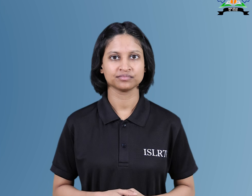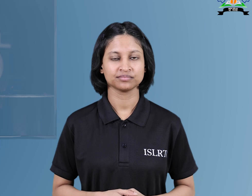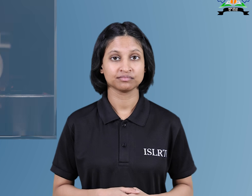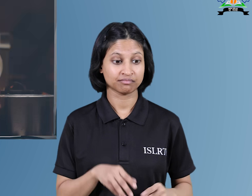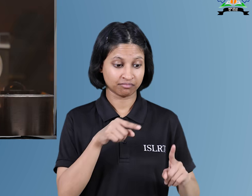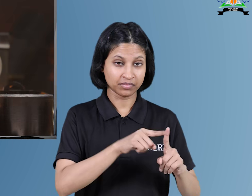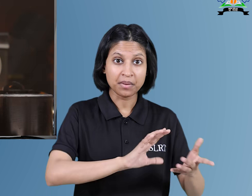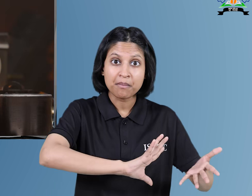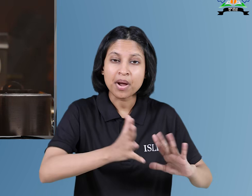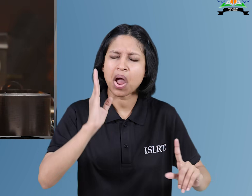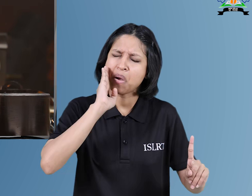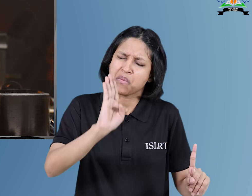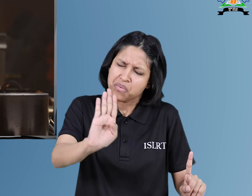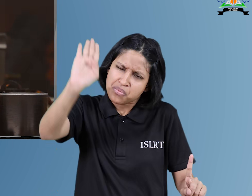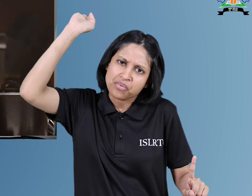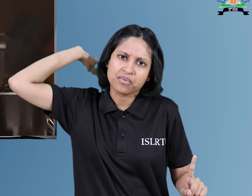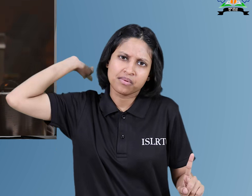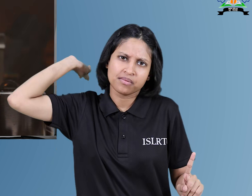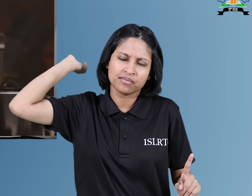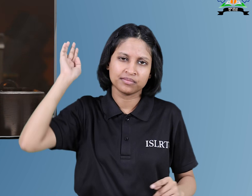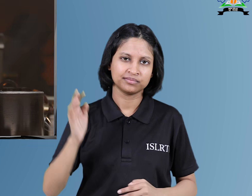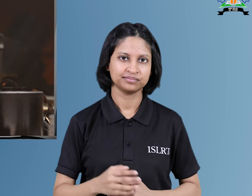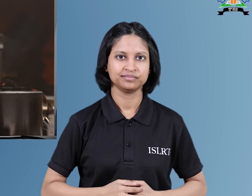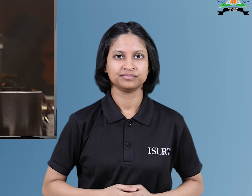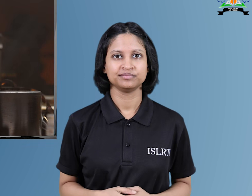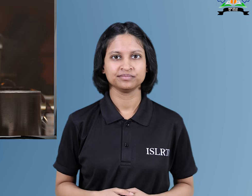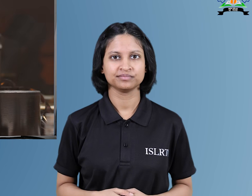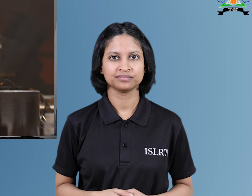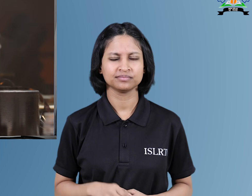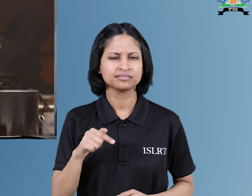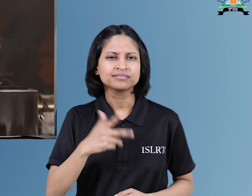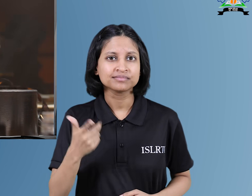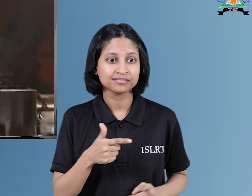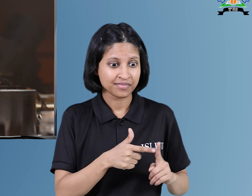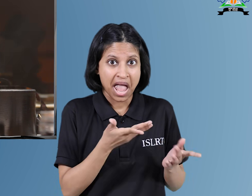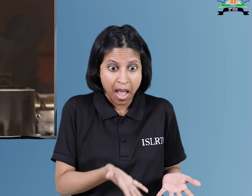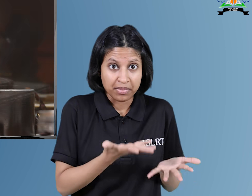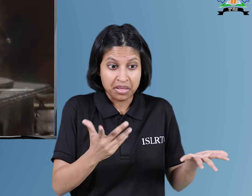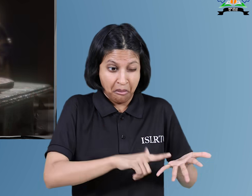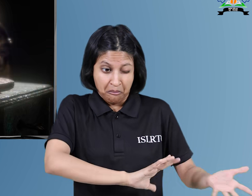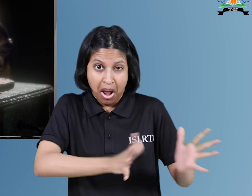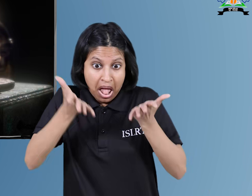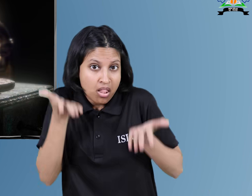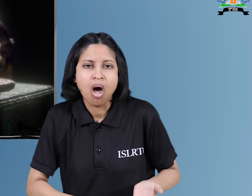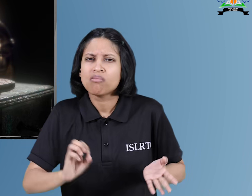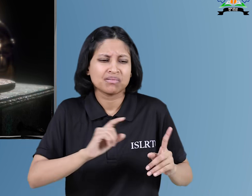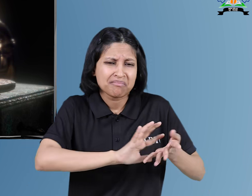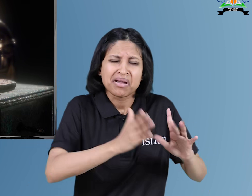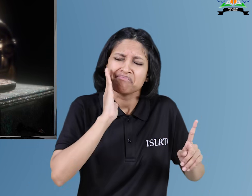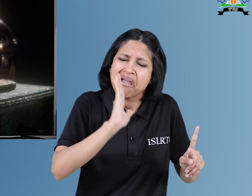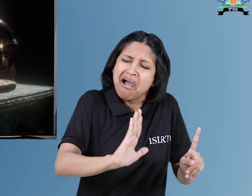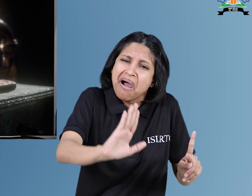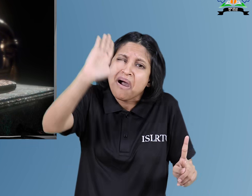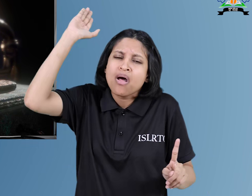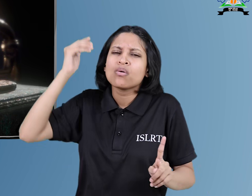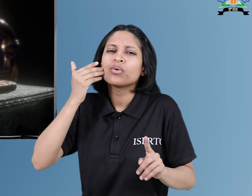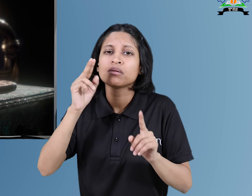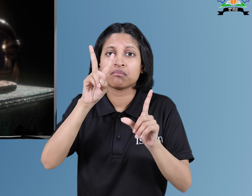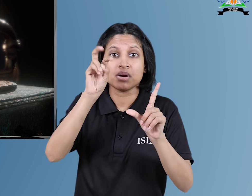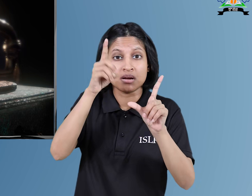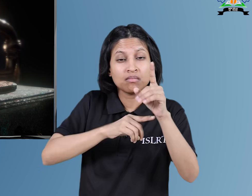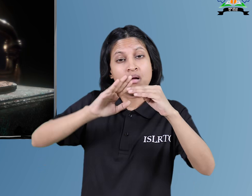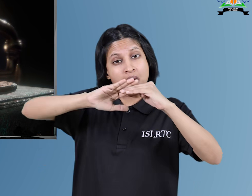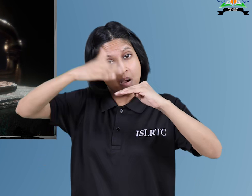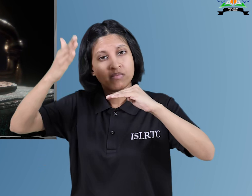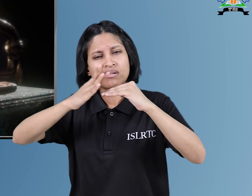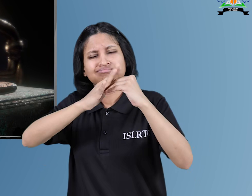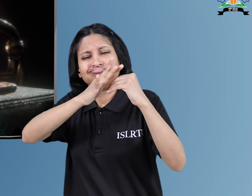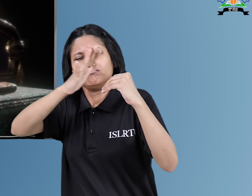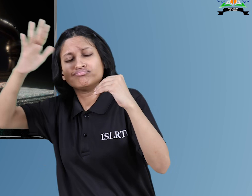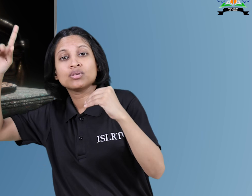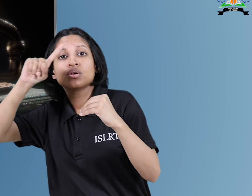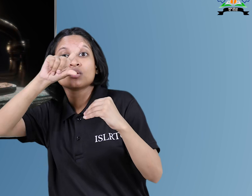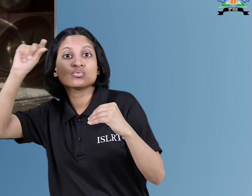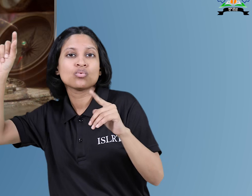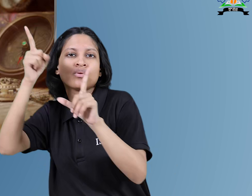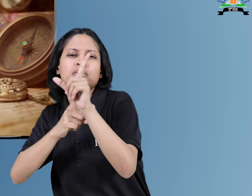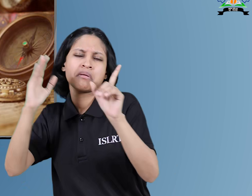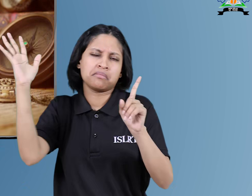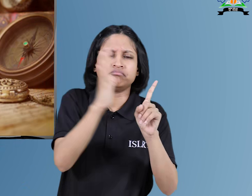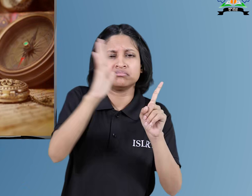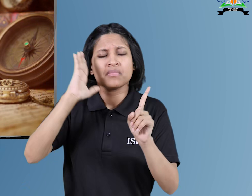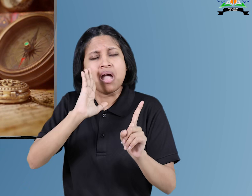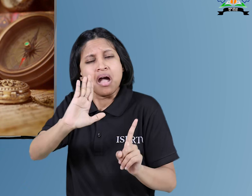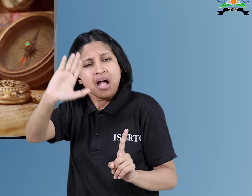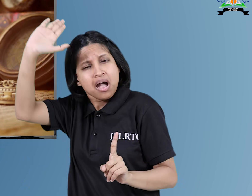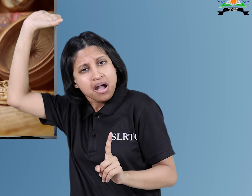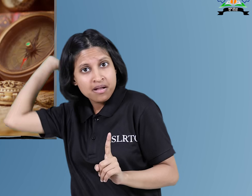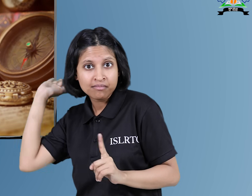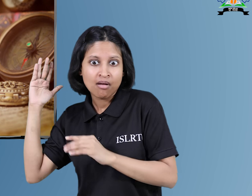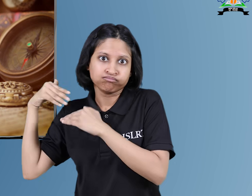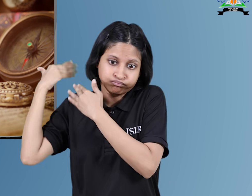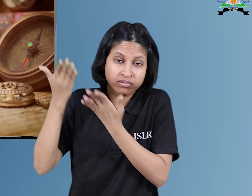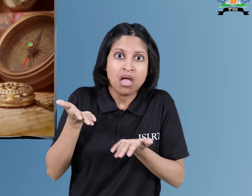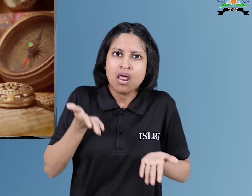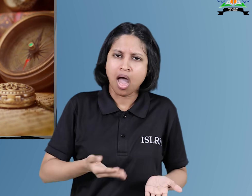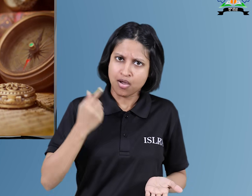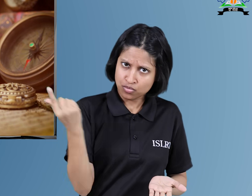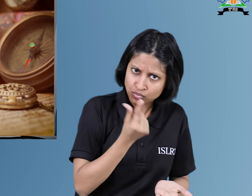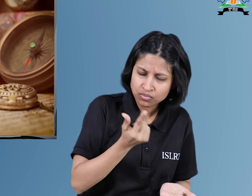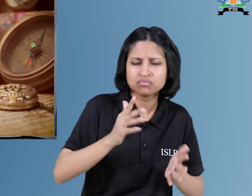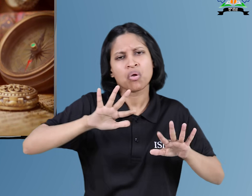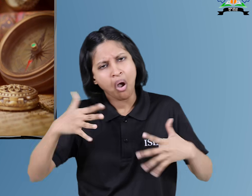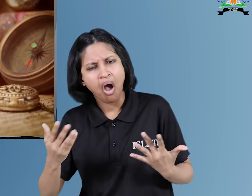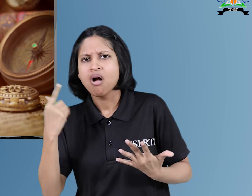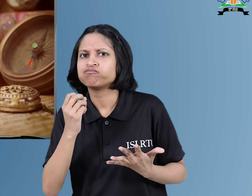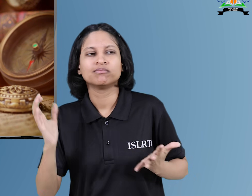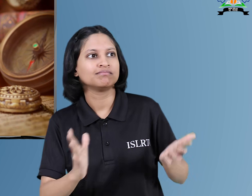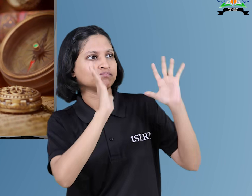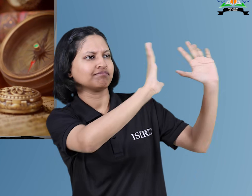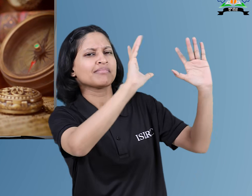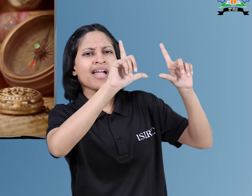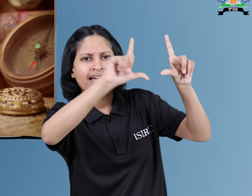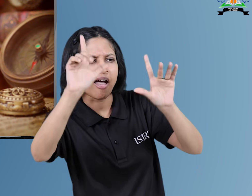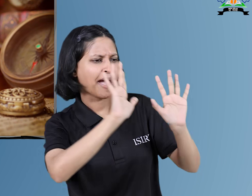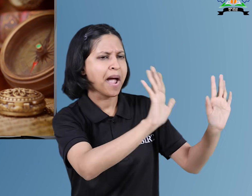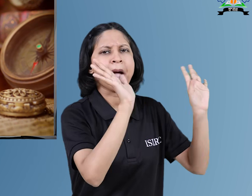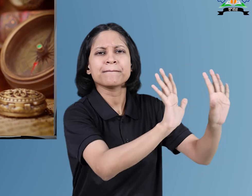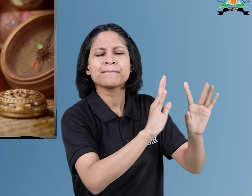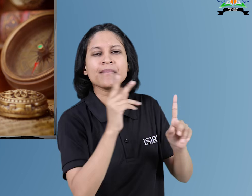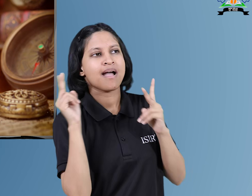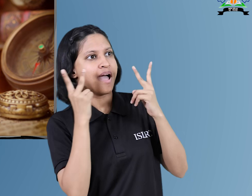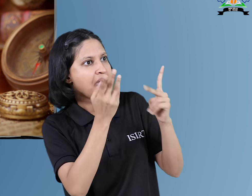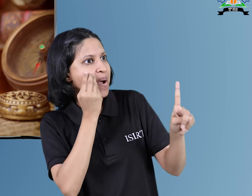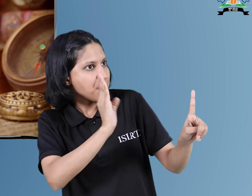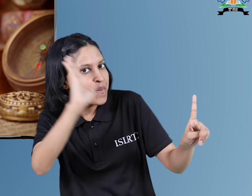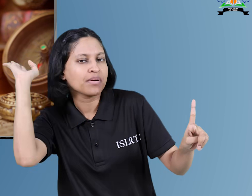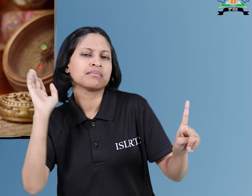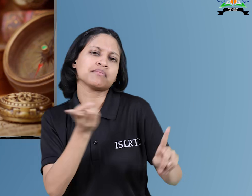Vintage Vintage refers to items from the past that are typically at least 20 years old but less than 100 years old. These items can be used today and often serve as showcases.